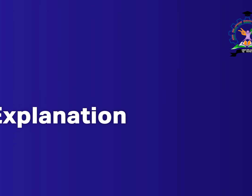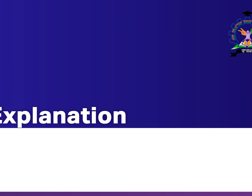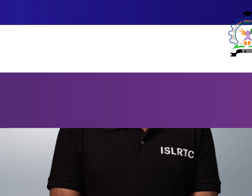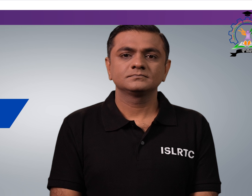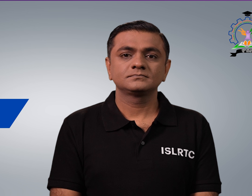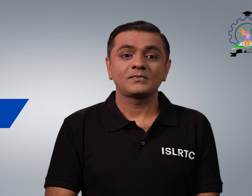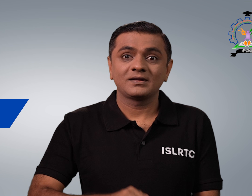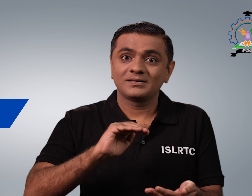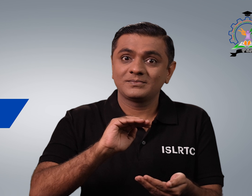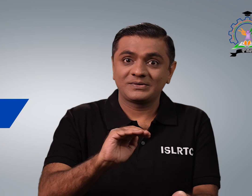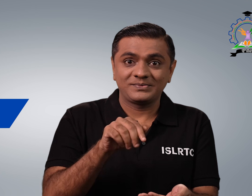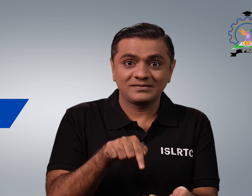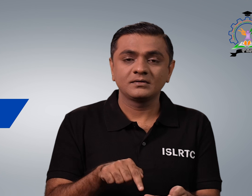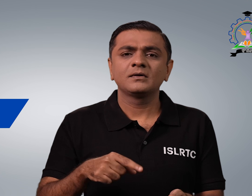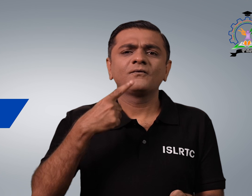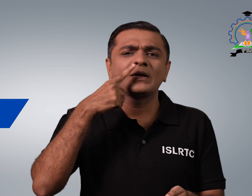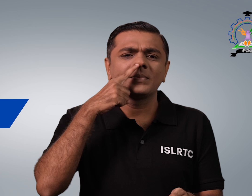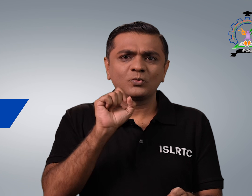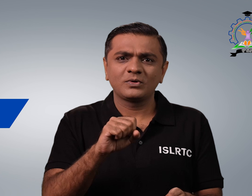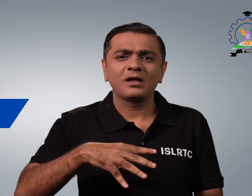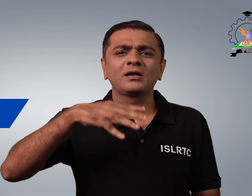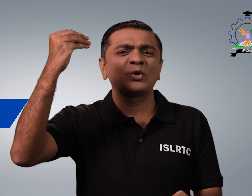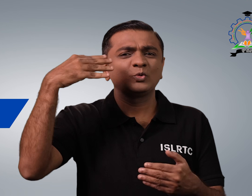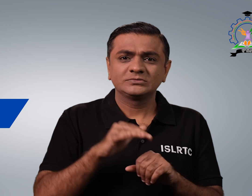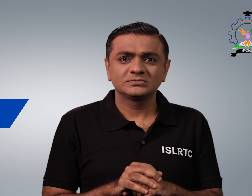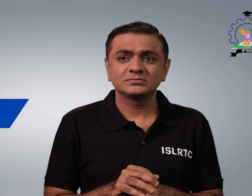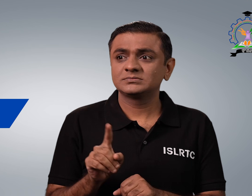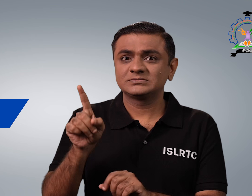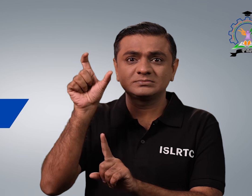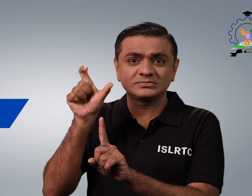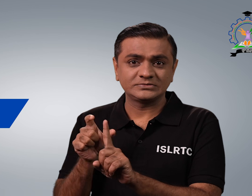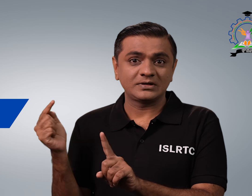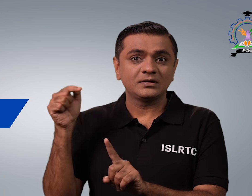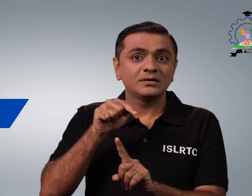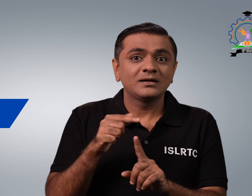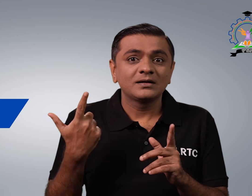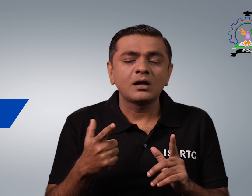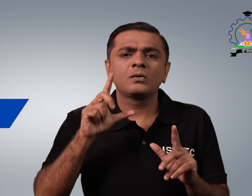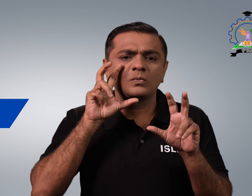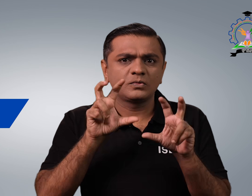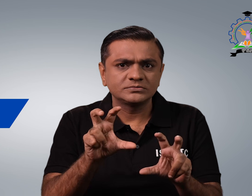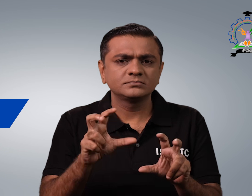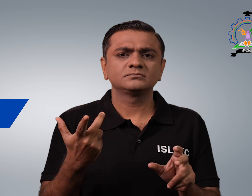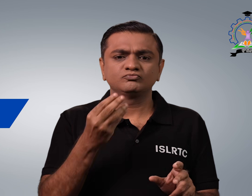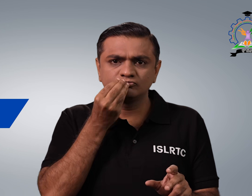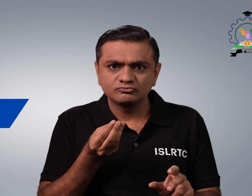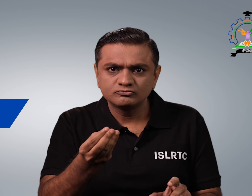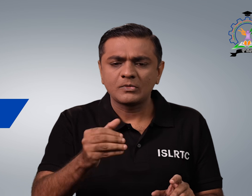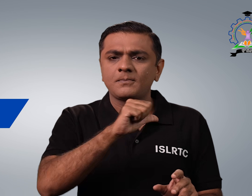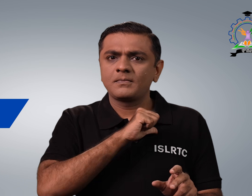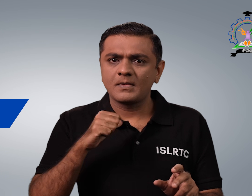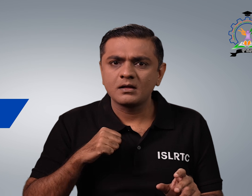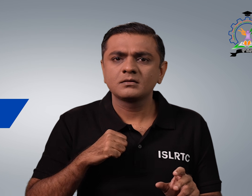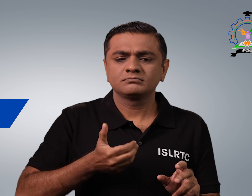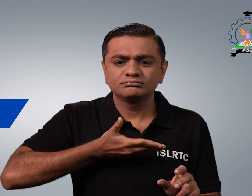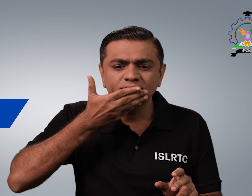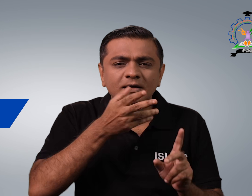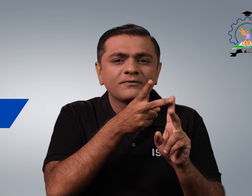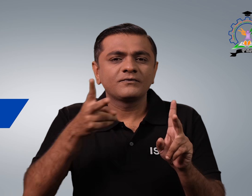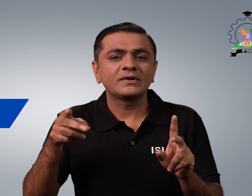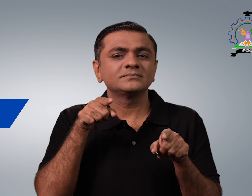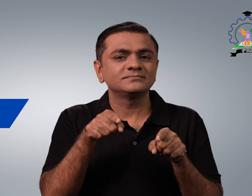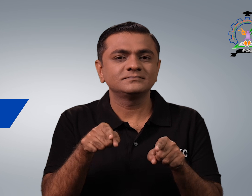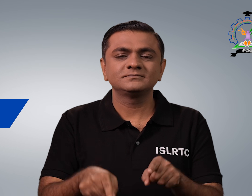While parents are at work, they hire a nanny, a person to take care of the baby, feed, bathe etc.